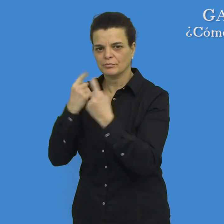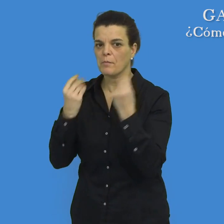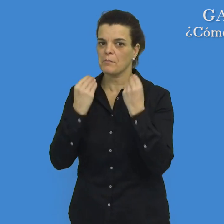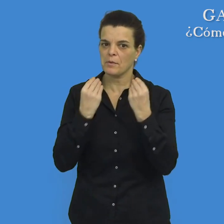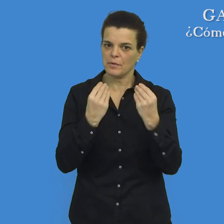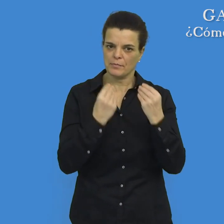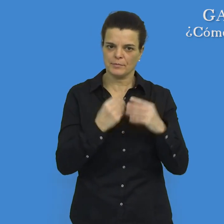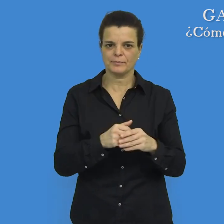bien